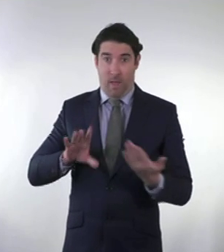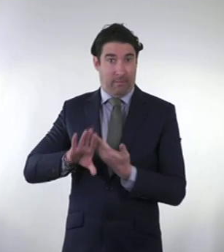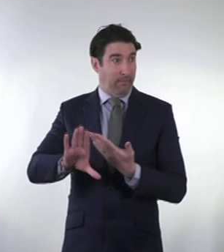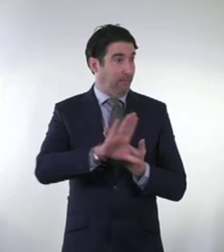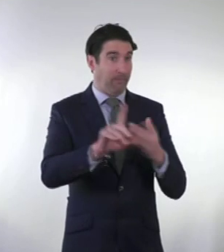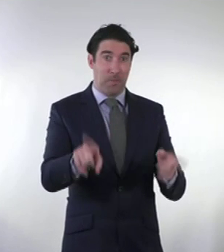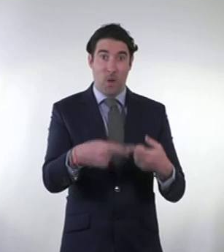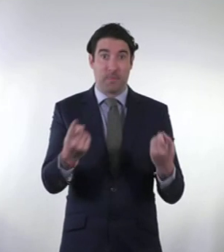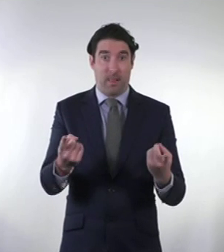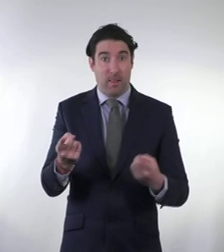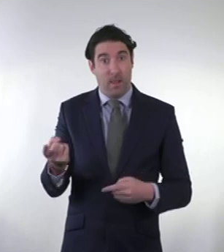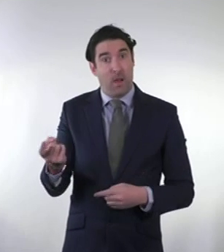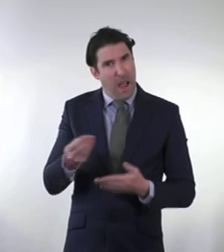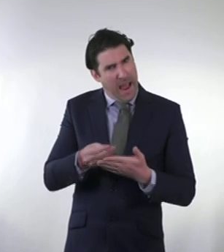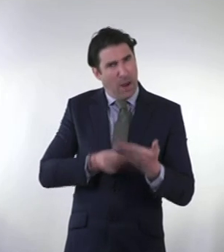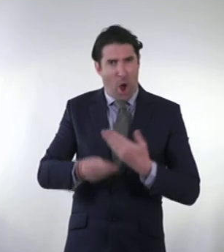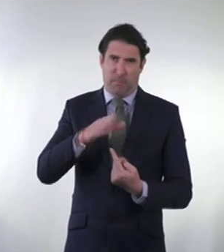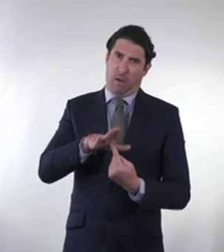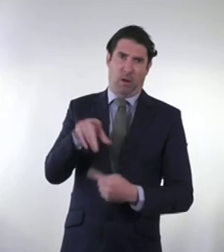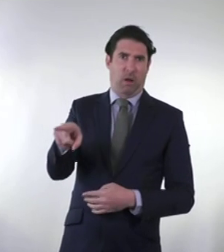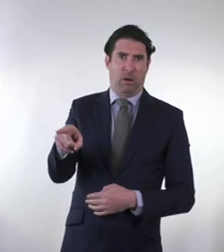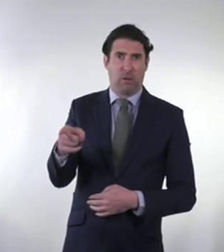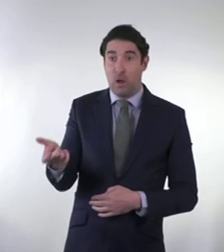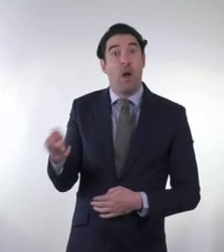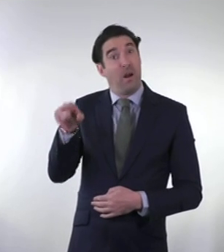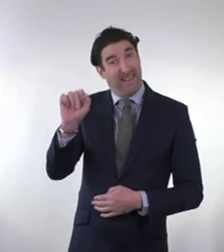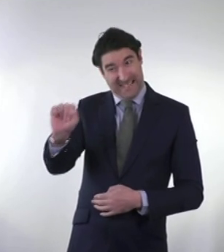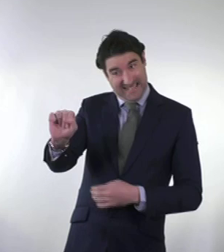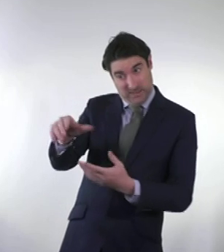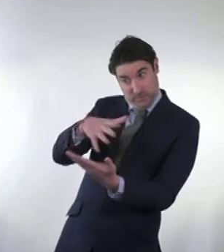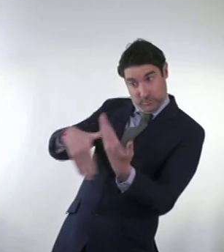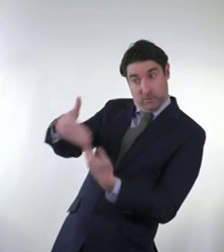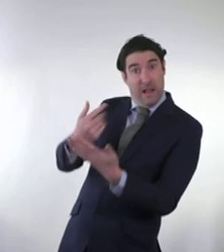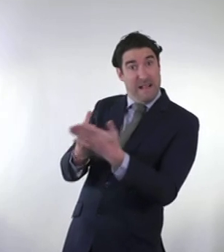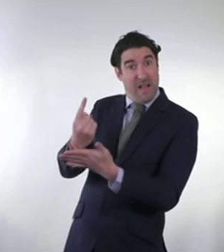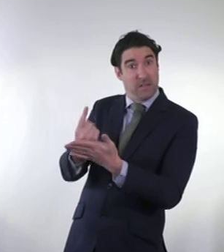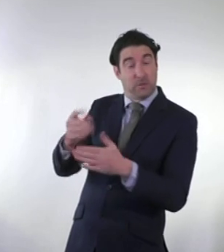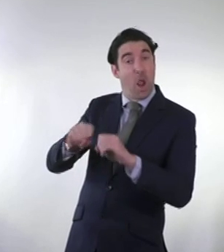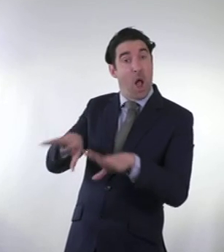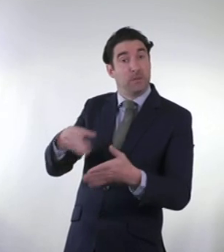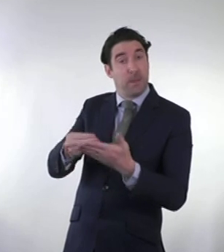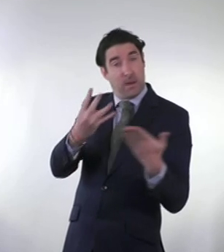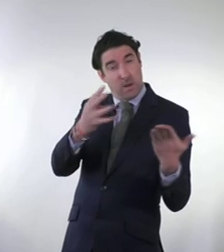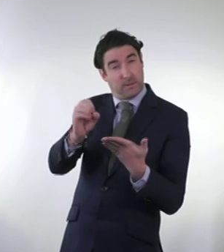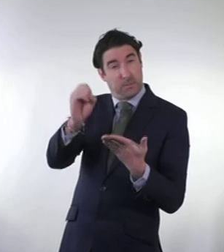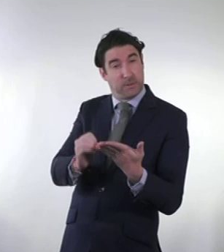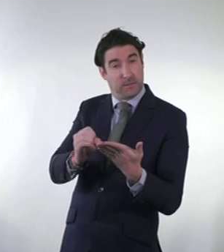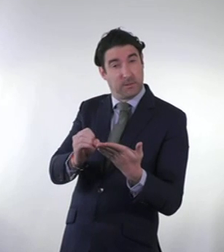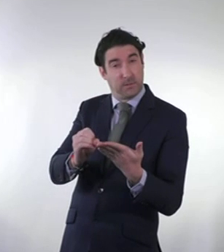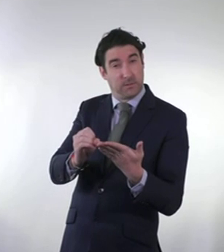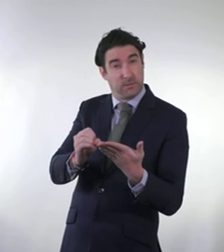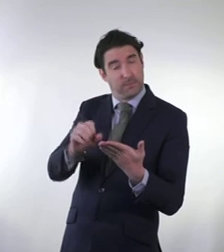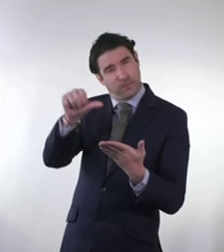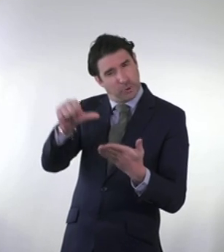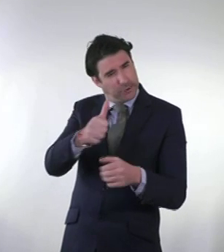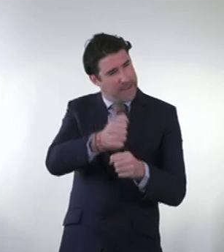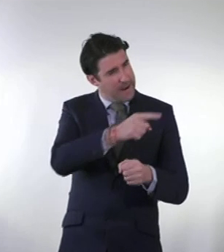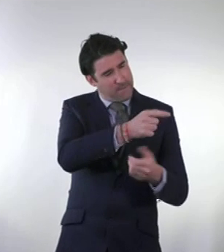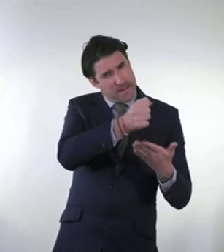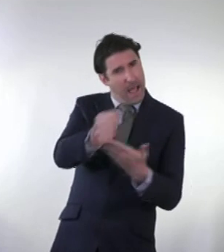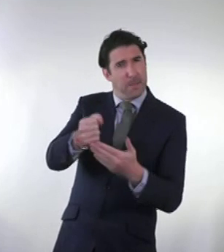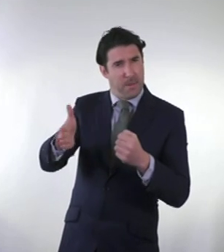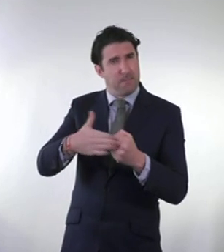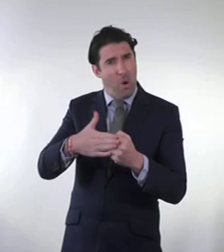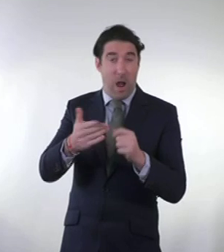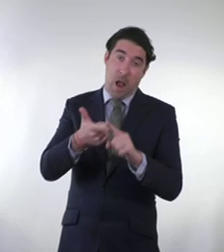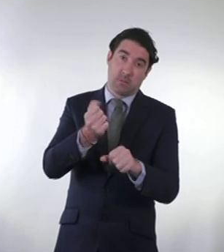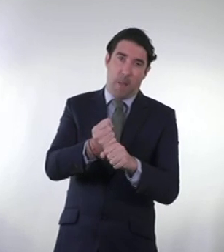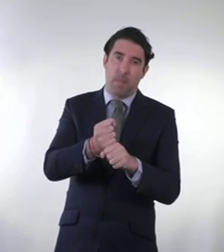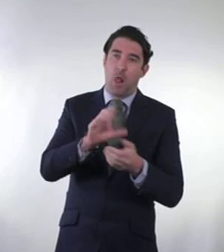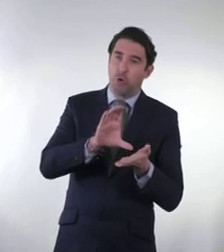Will the Prime Minister look at financial support, focusing on grants and not just loans, especially for freelancers, including musicians and performers?